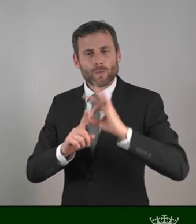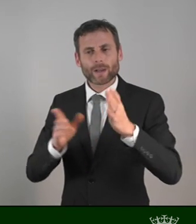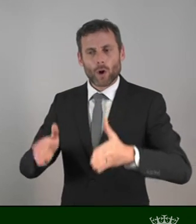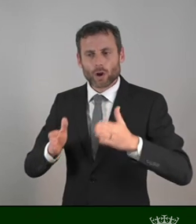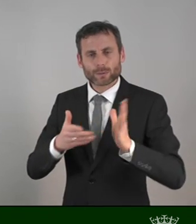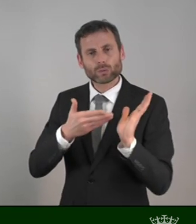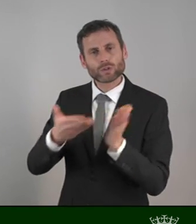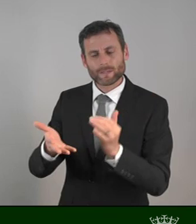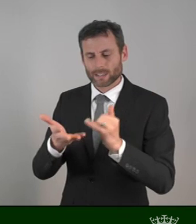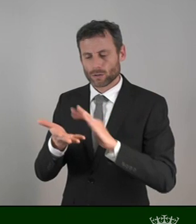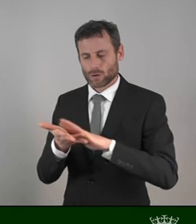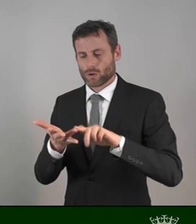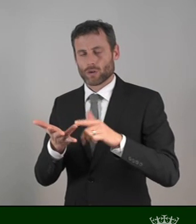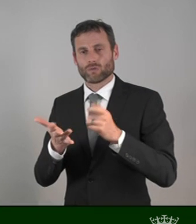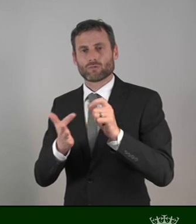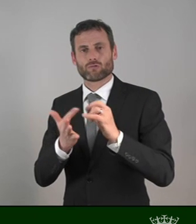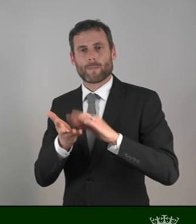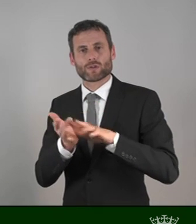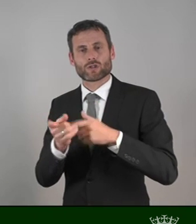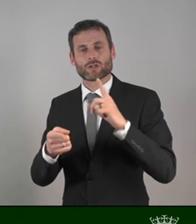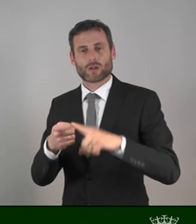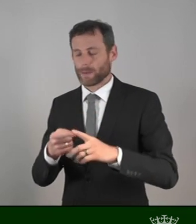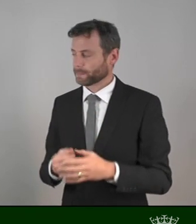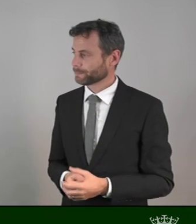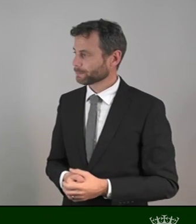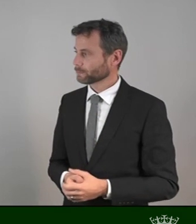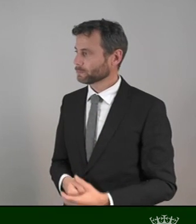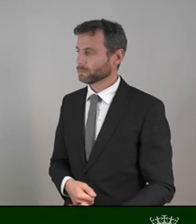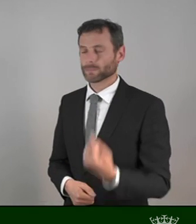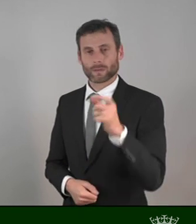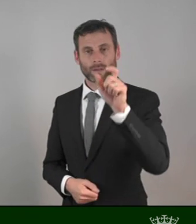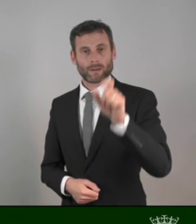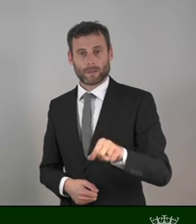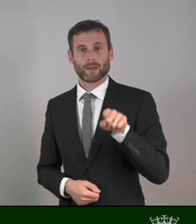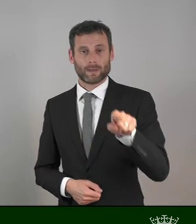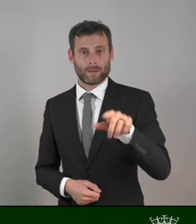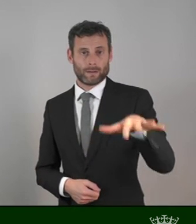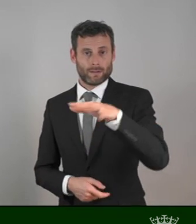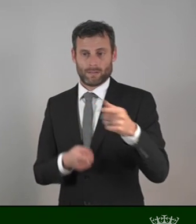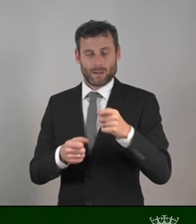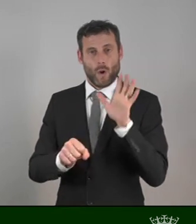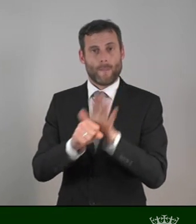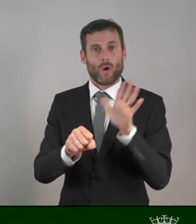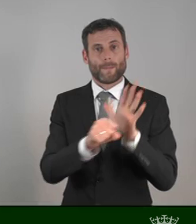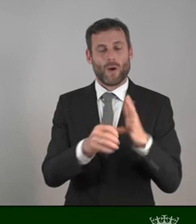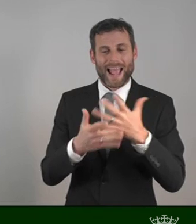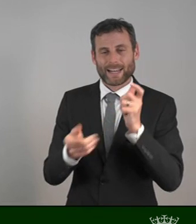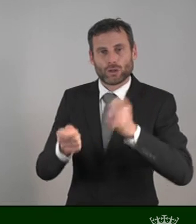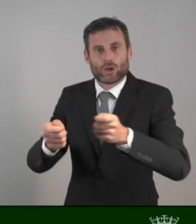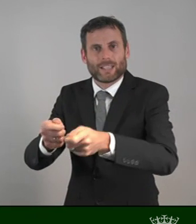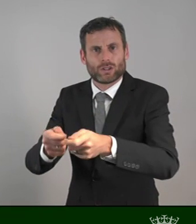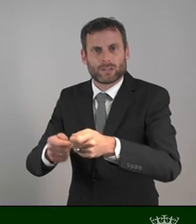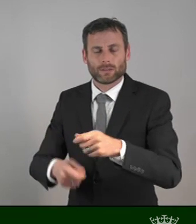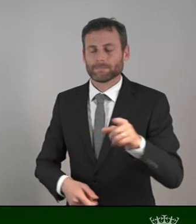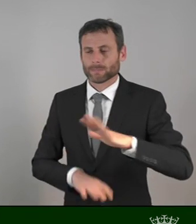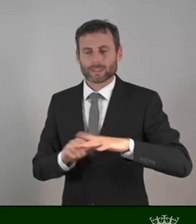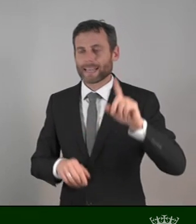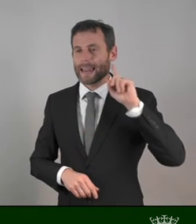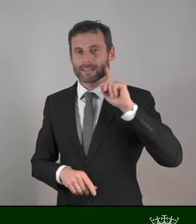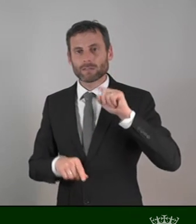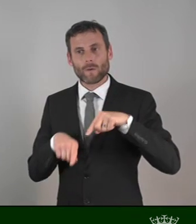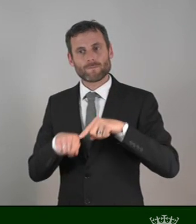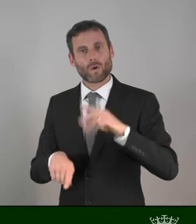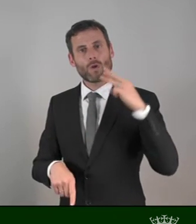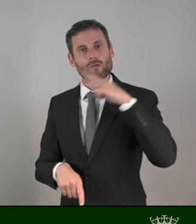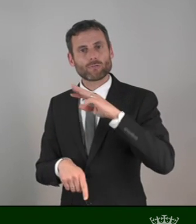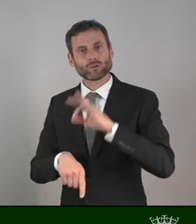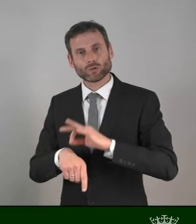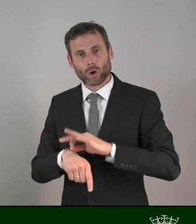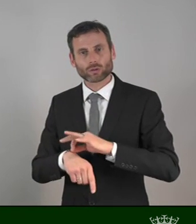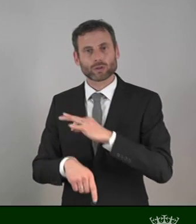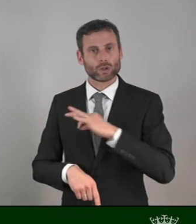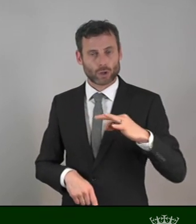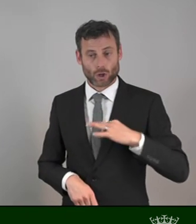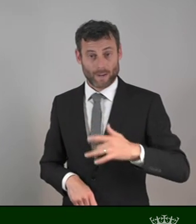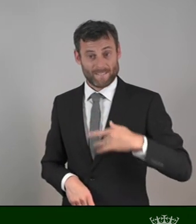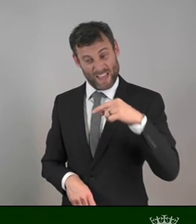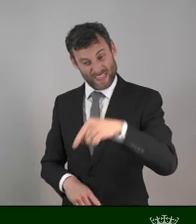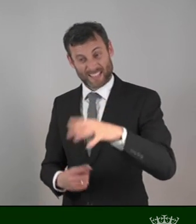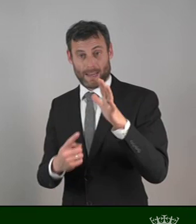Telford Council, a medically illiterate organisation, has managed to prevent these changes over the last six years, undermining the 300 local doctors and surgeons who believe it is essential for patient safety.